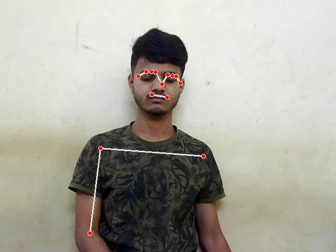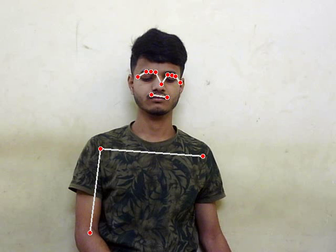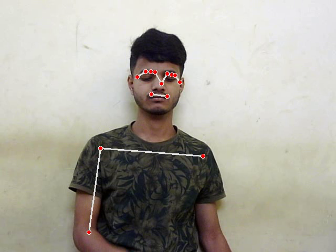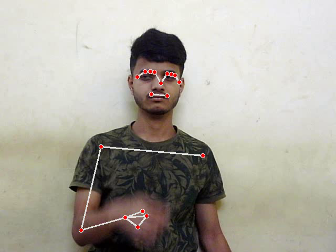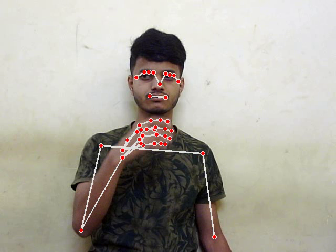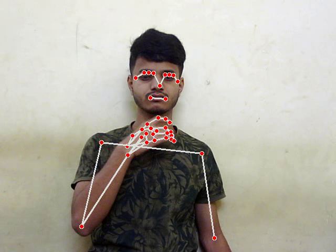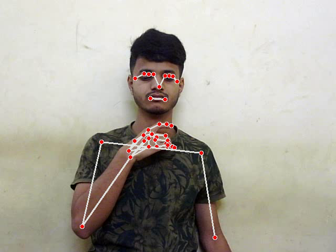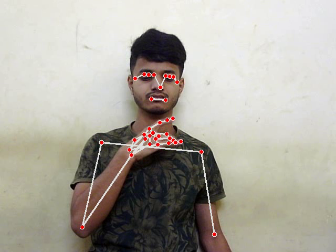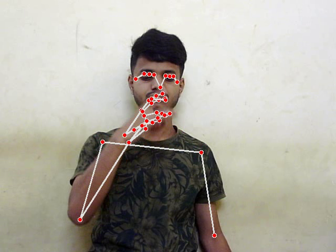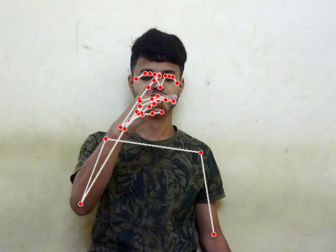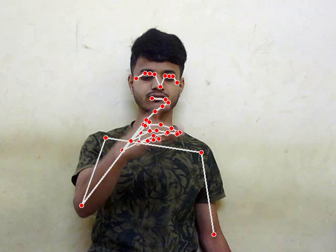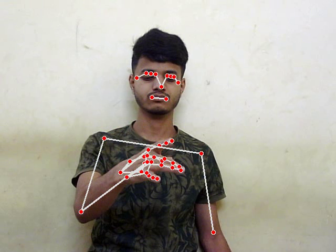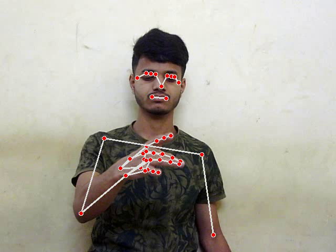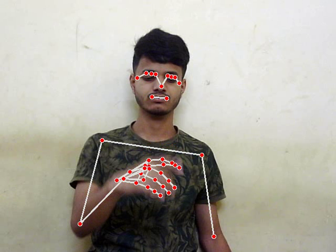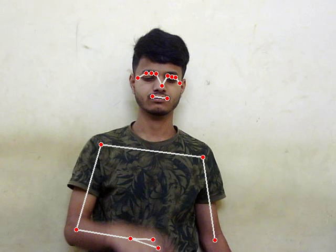like